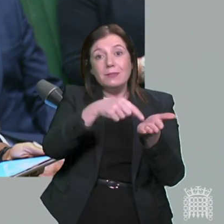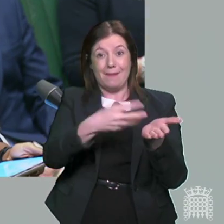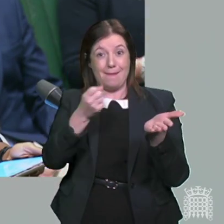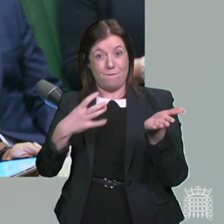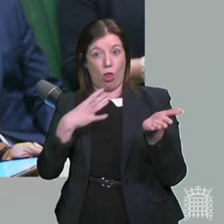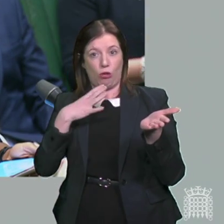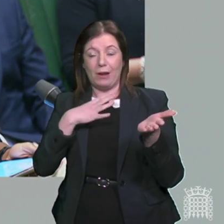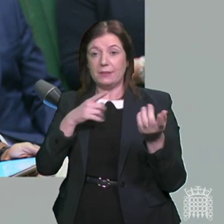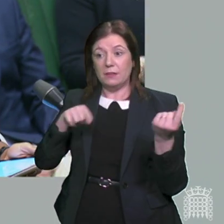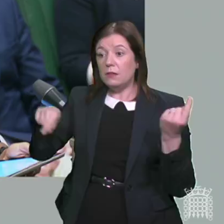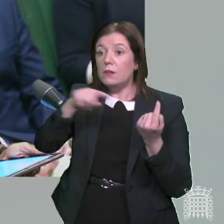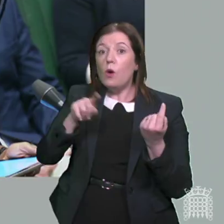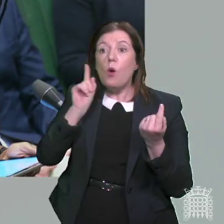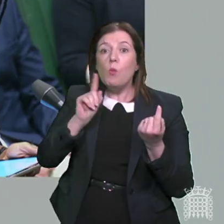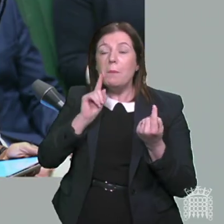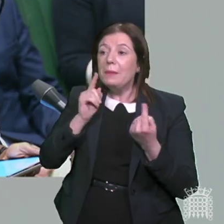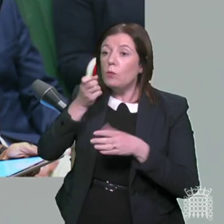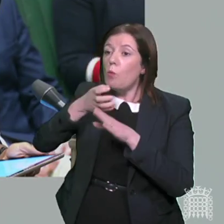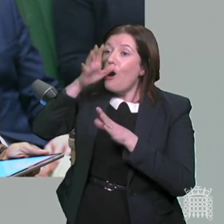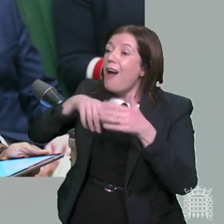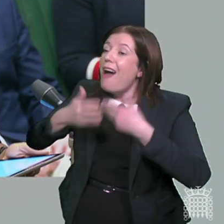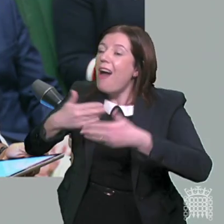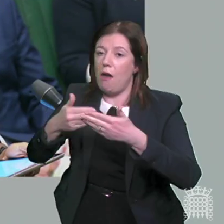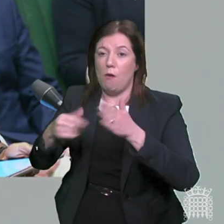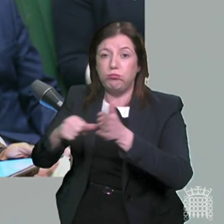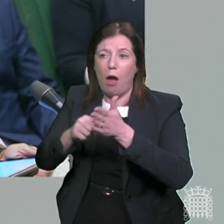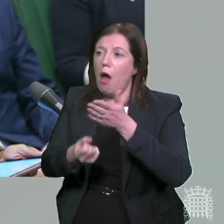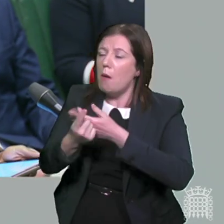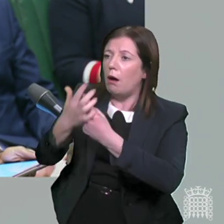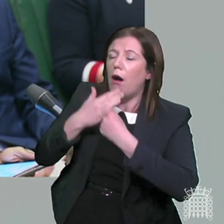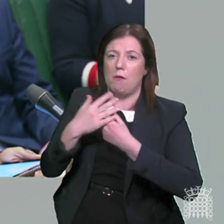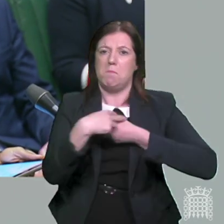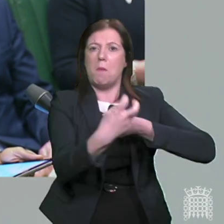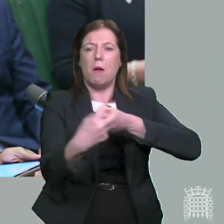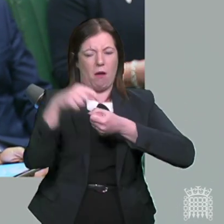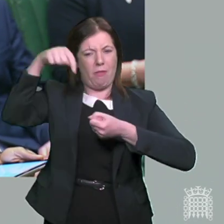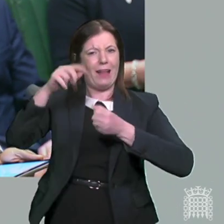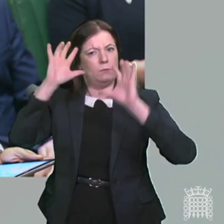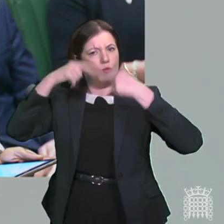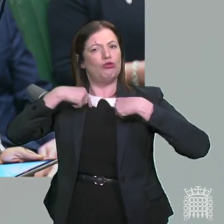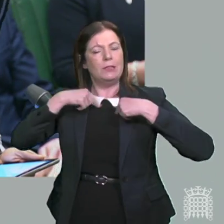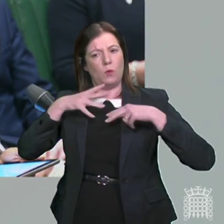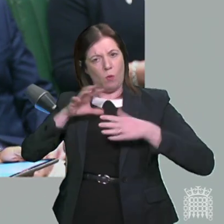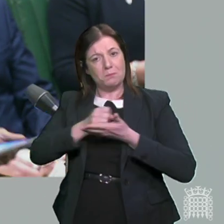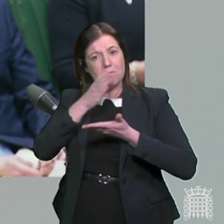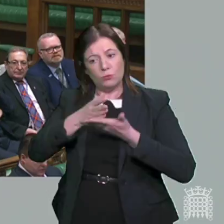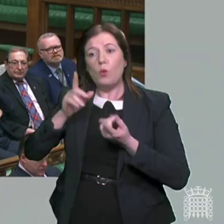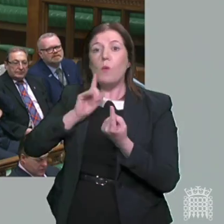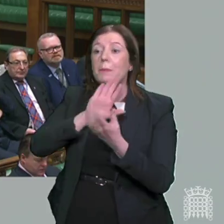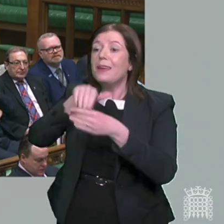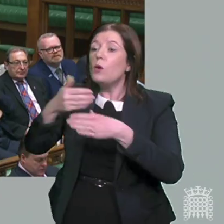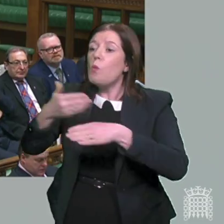We are concerned about women leaving the workplace, and this Government will do everything we can to make sure that women are encouraged to stay and thrive in their workplaces.